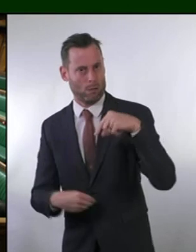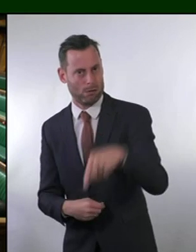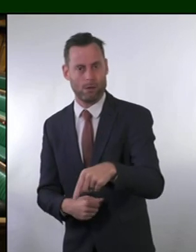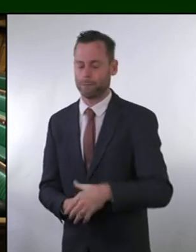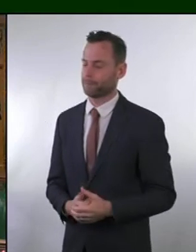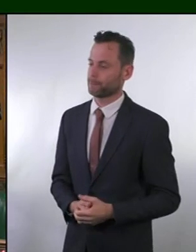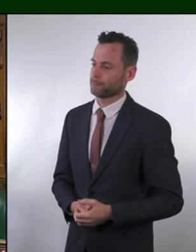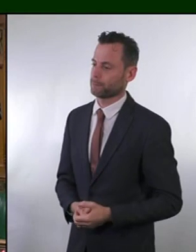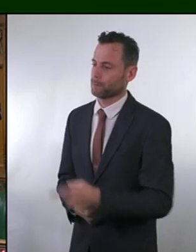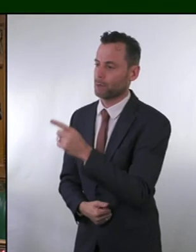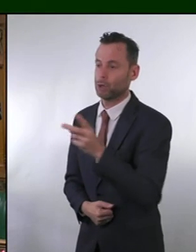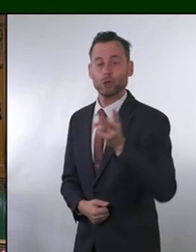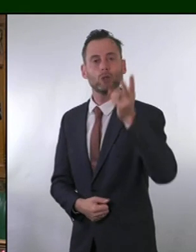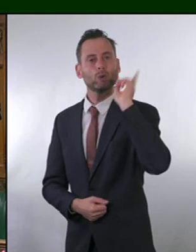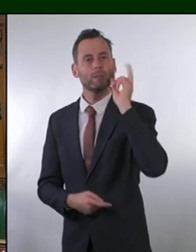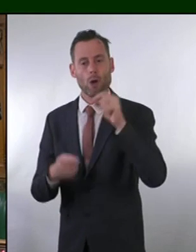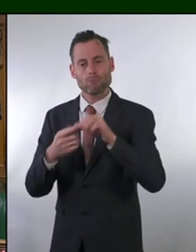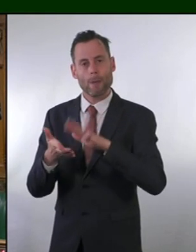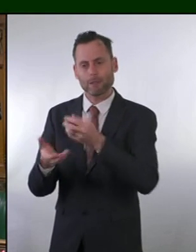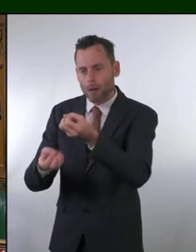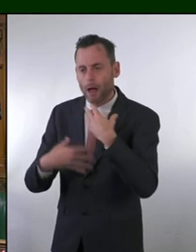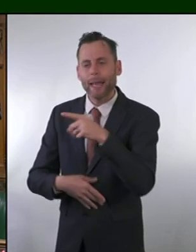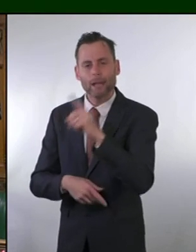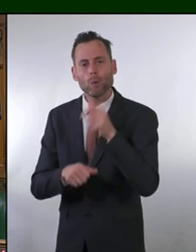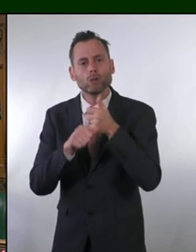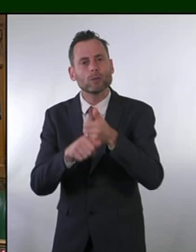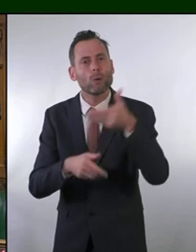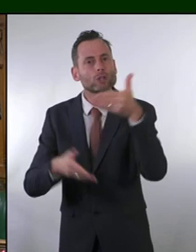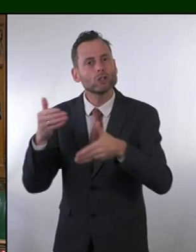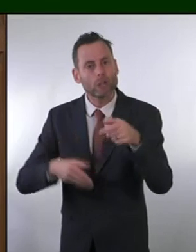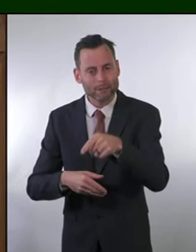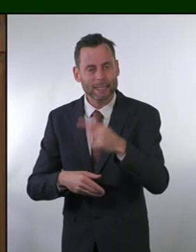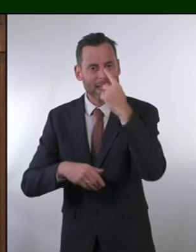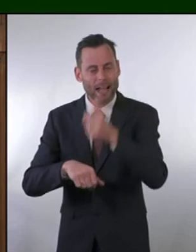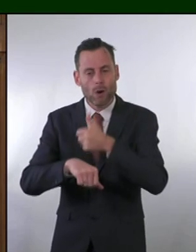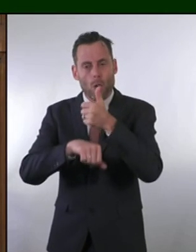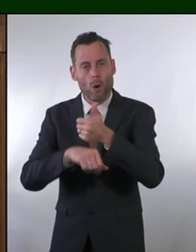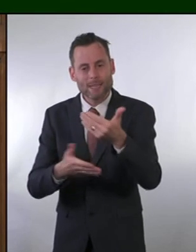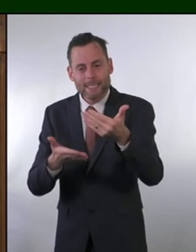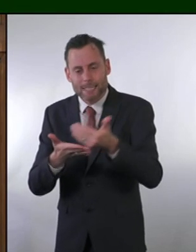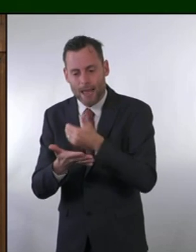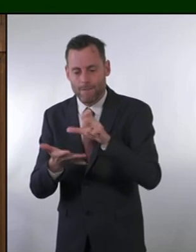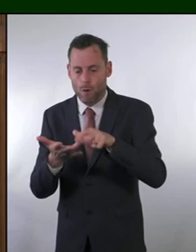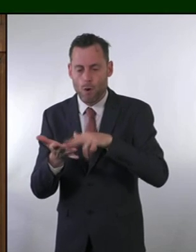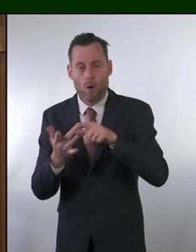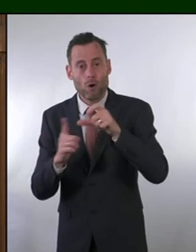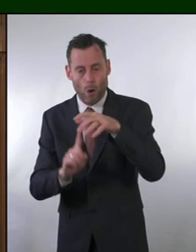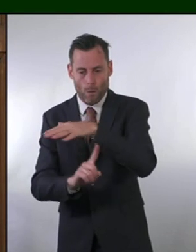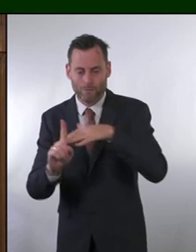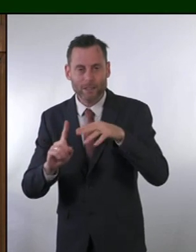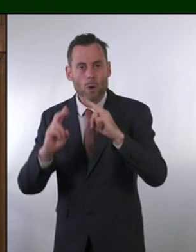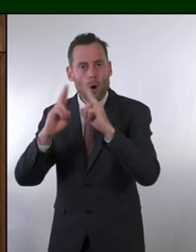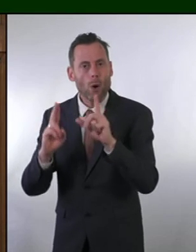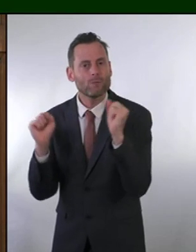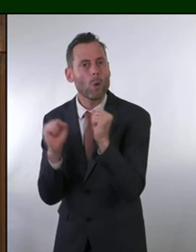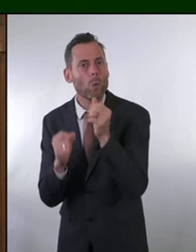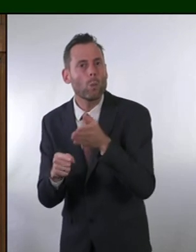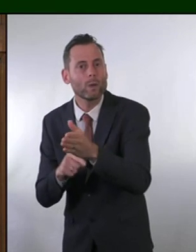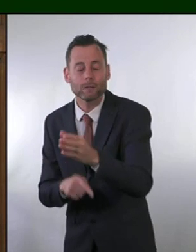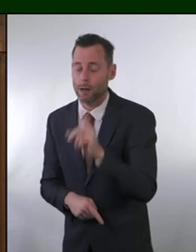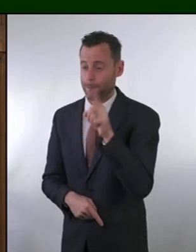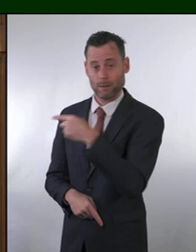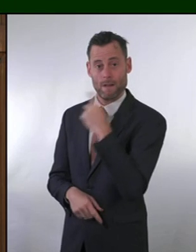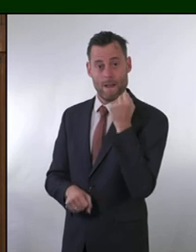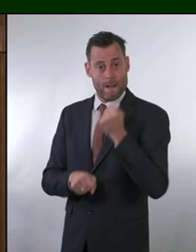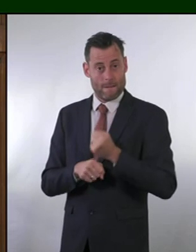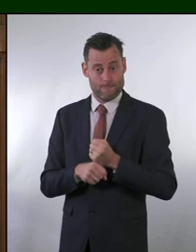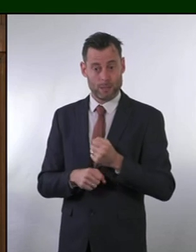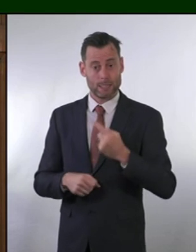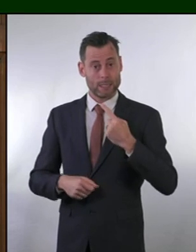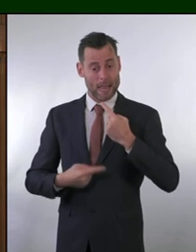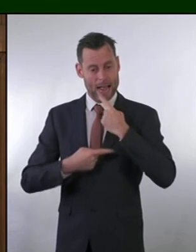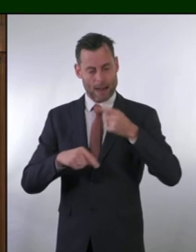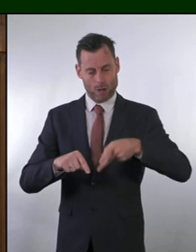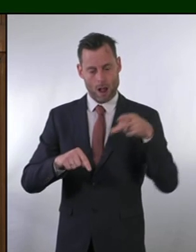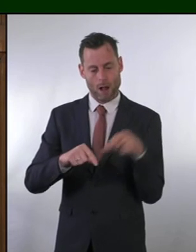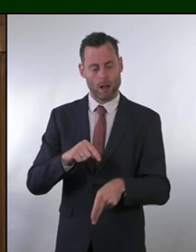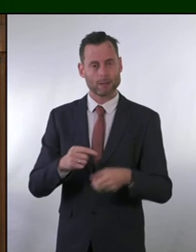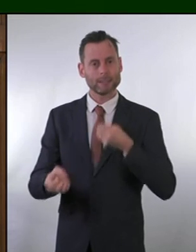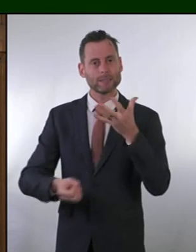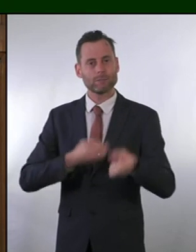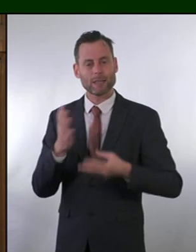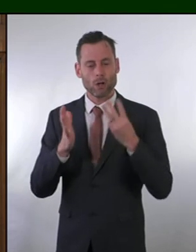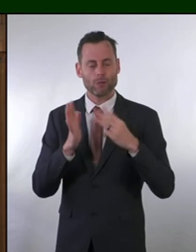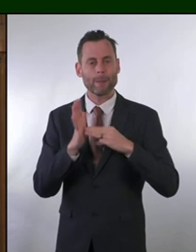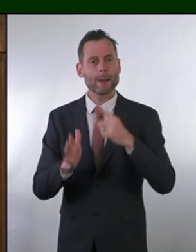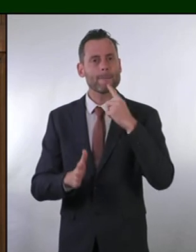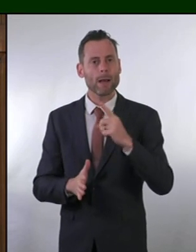Two weeks ago, the Prime Minister told me that he would support charities to help them to open covid-safe accommodation for homeless people this winter, but yesterday the Government announced a £3 million cut in the cold weather fund this year, despite higher covid-related costs.